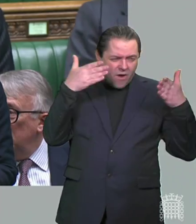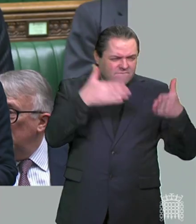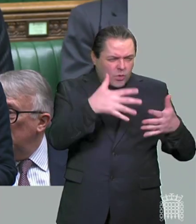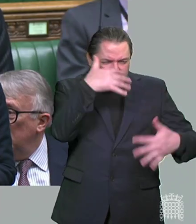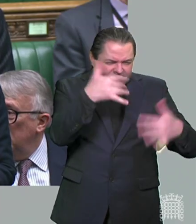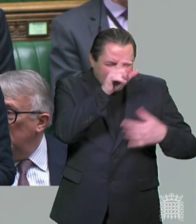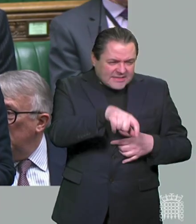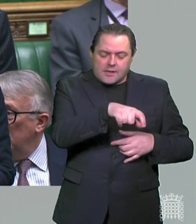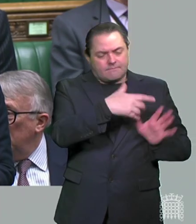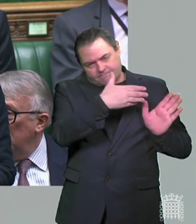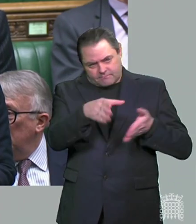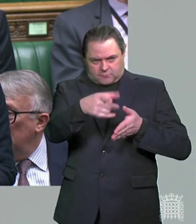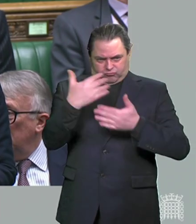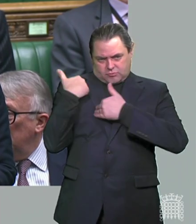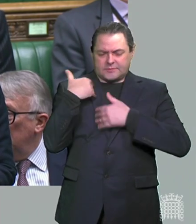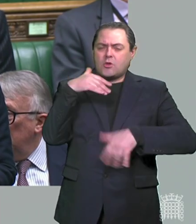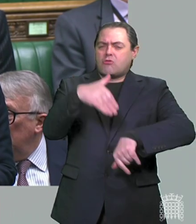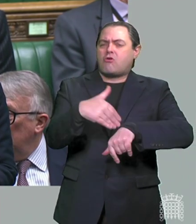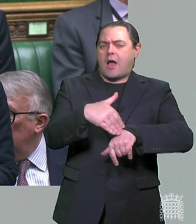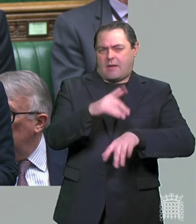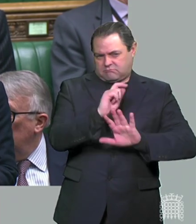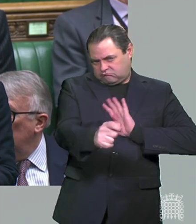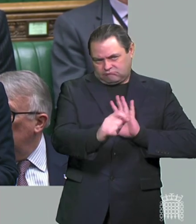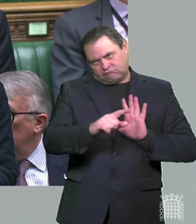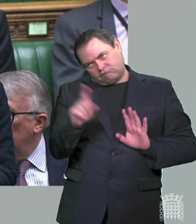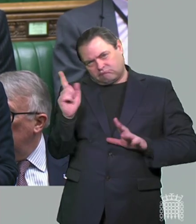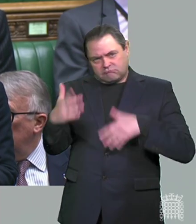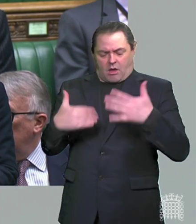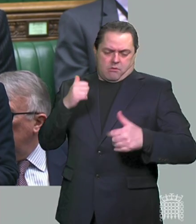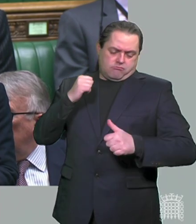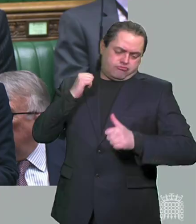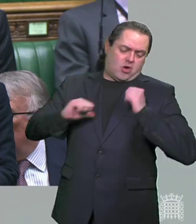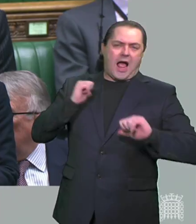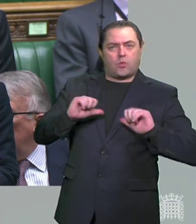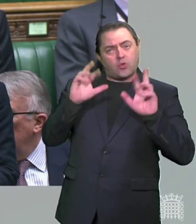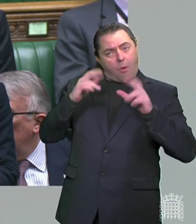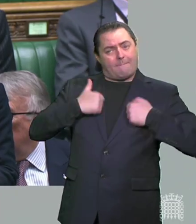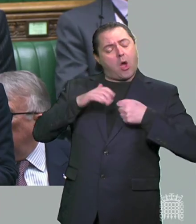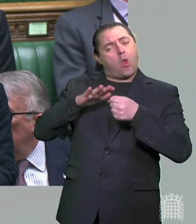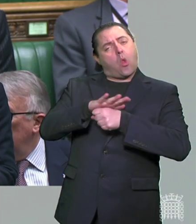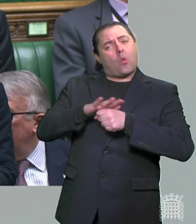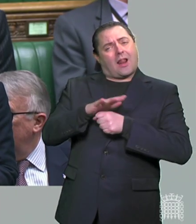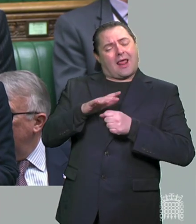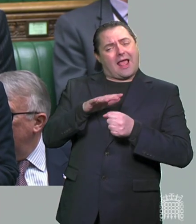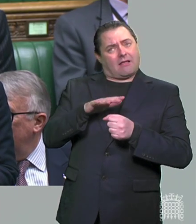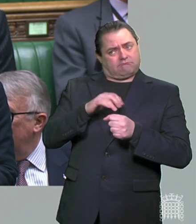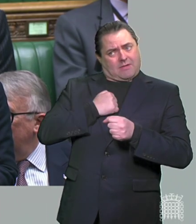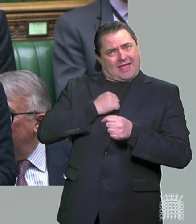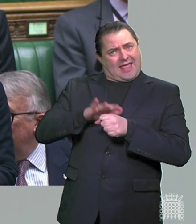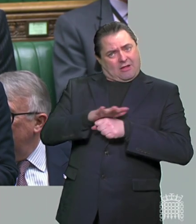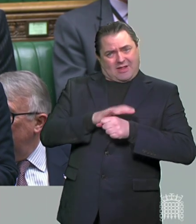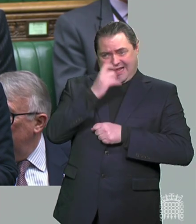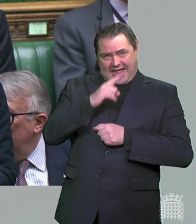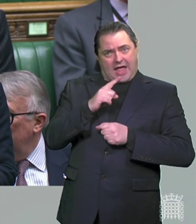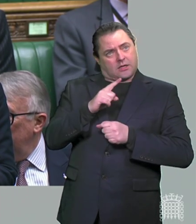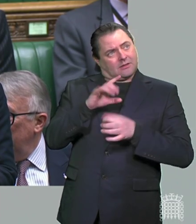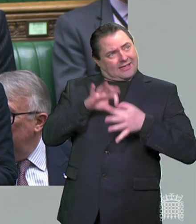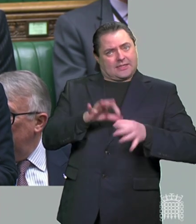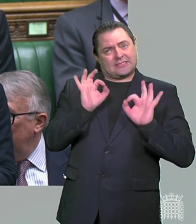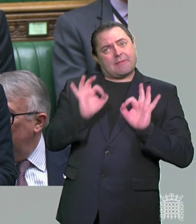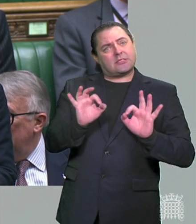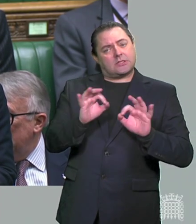I am immensely proud of this progress, and I hope that my local area could become part of the ongoing pilot for specialist rape courts.